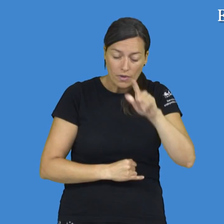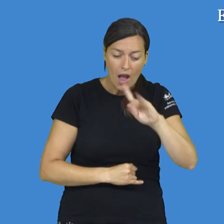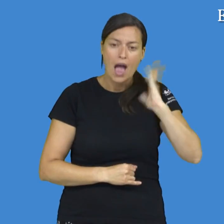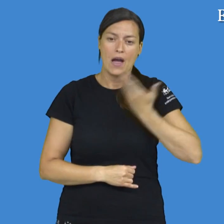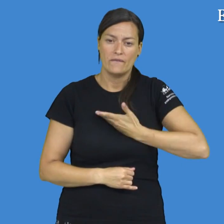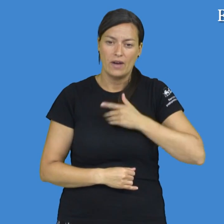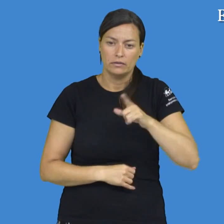afectar